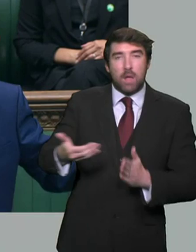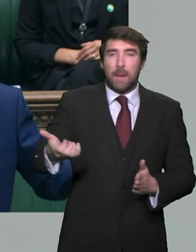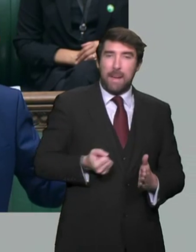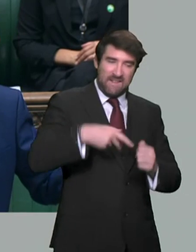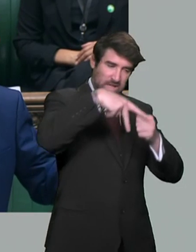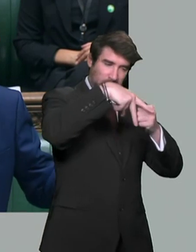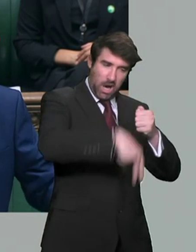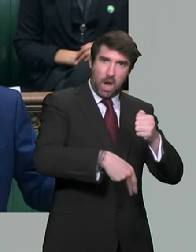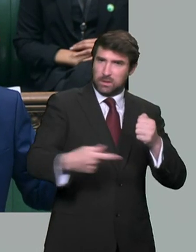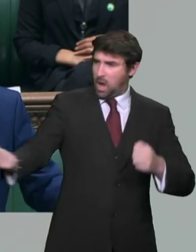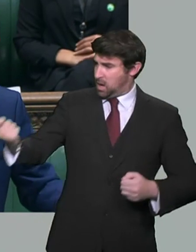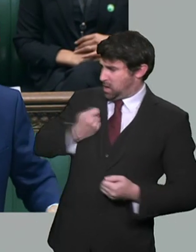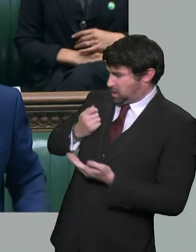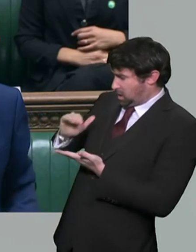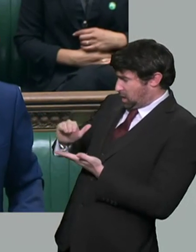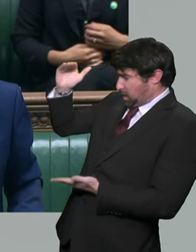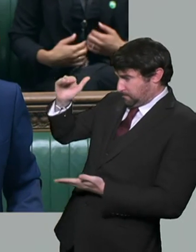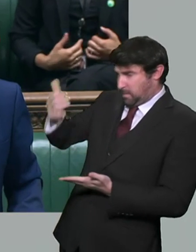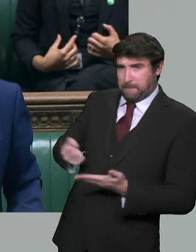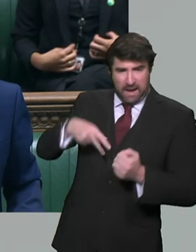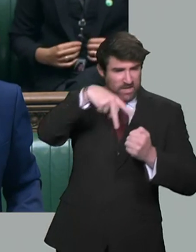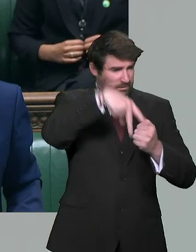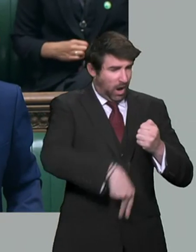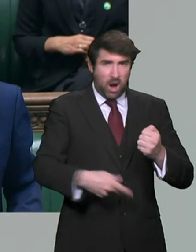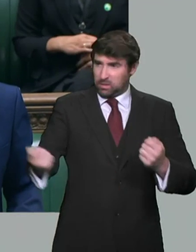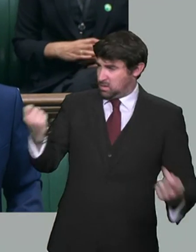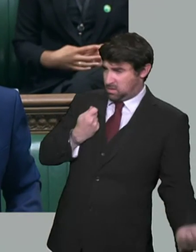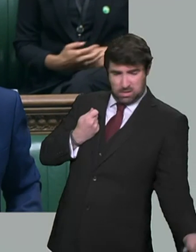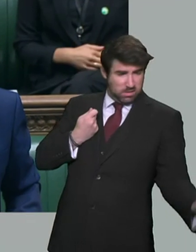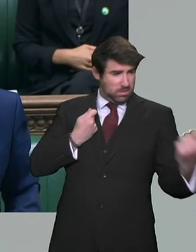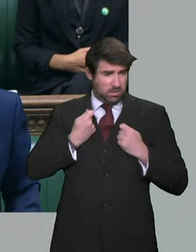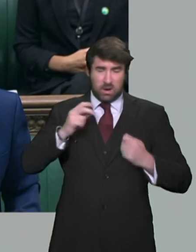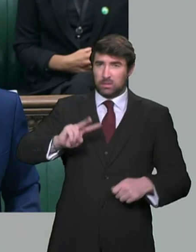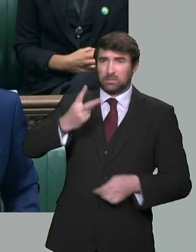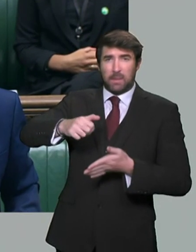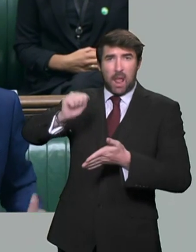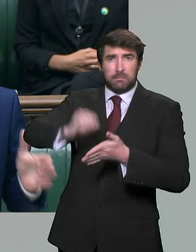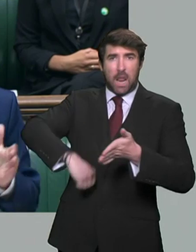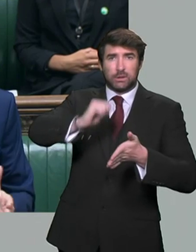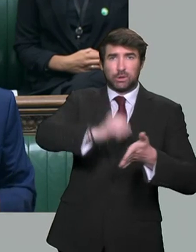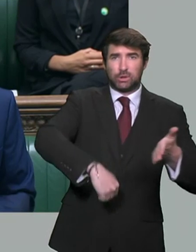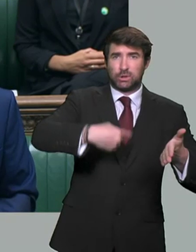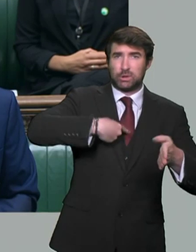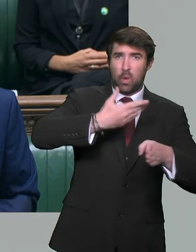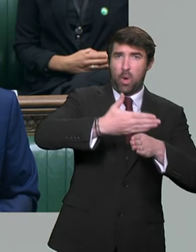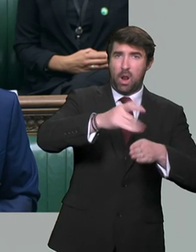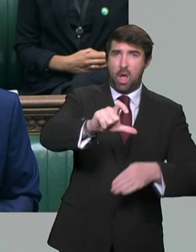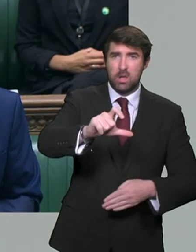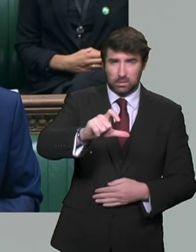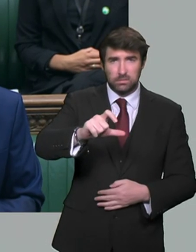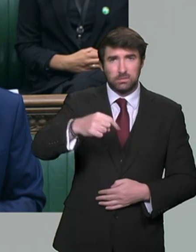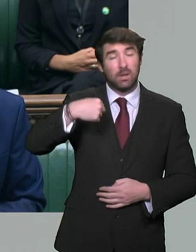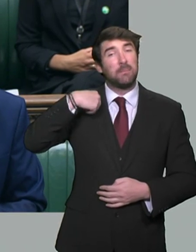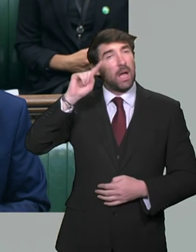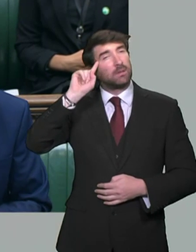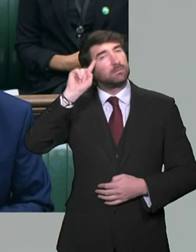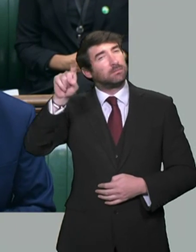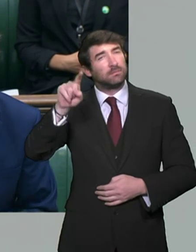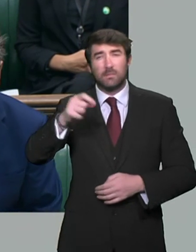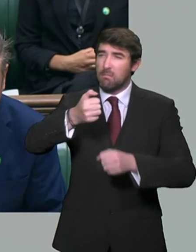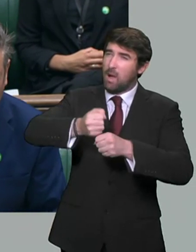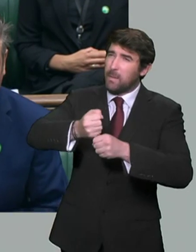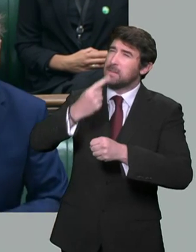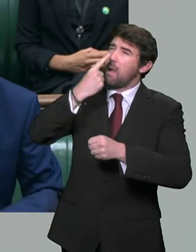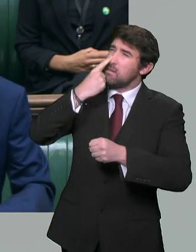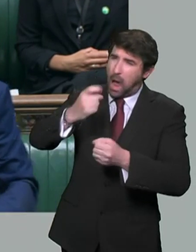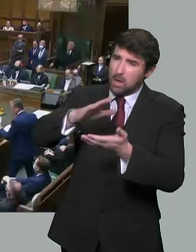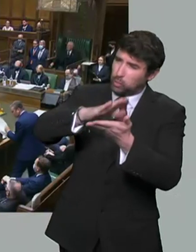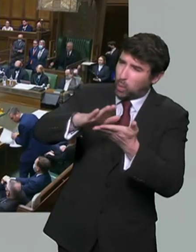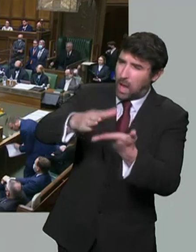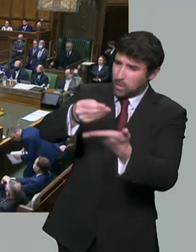They are getting hit from both sides. Of all the ways to raise public funds, why is the Prime Minister insisting on hammering working people?